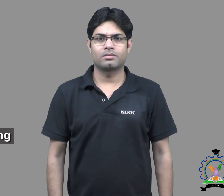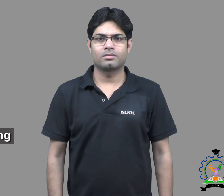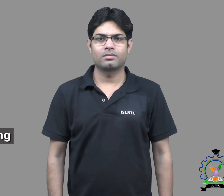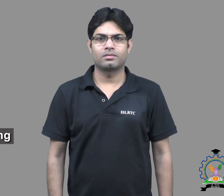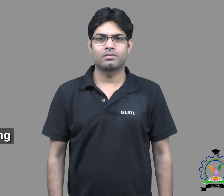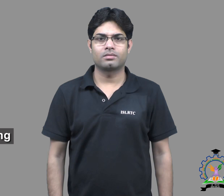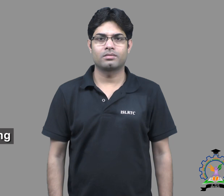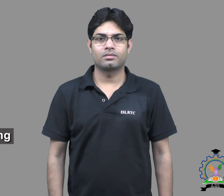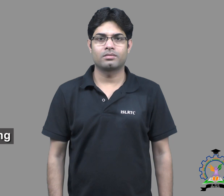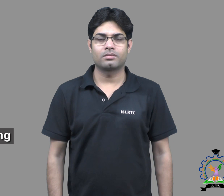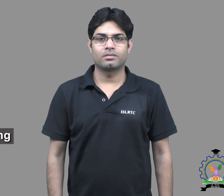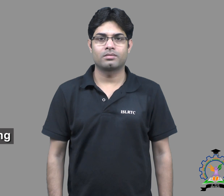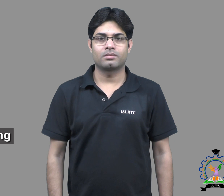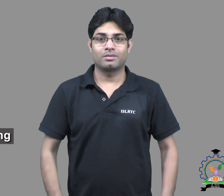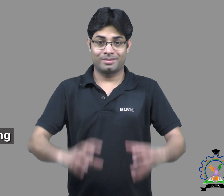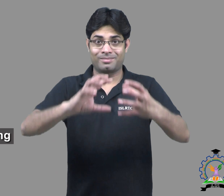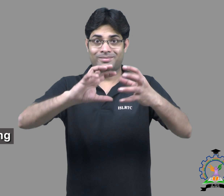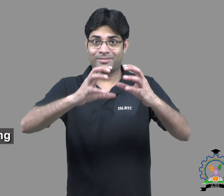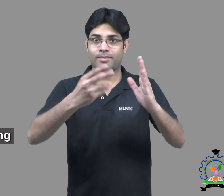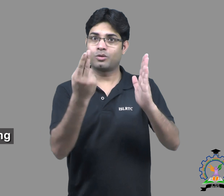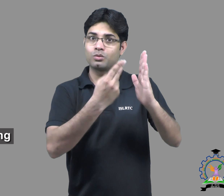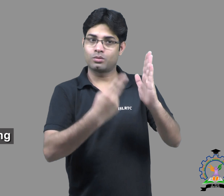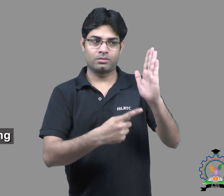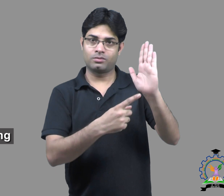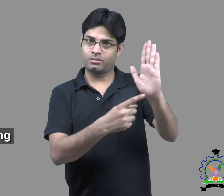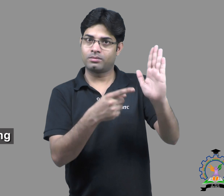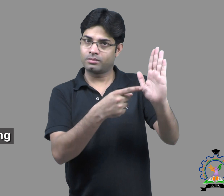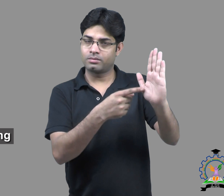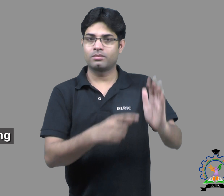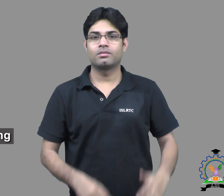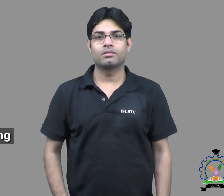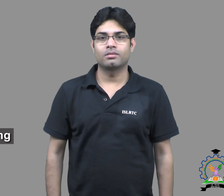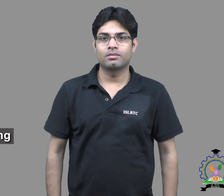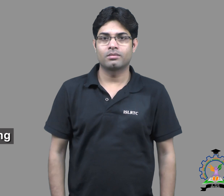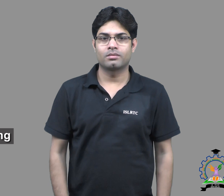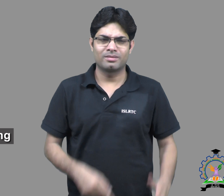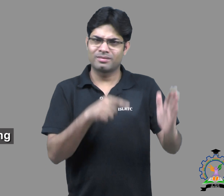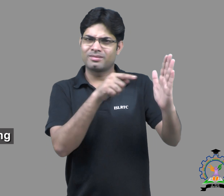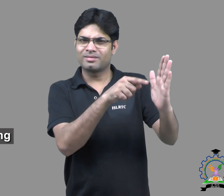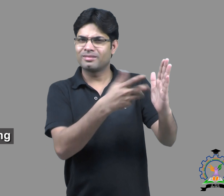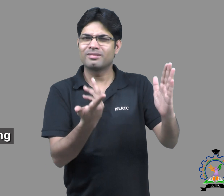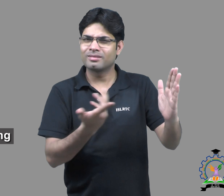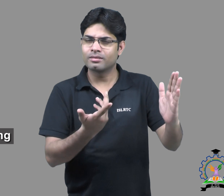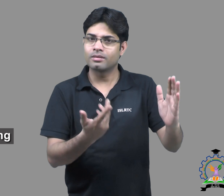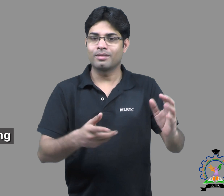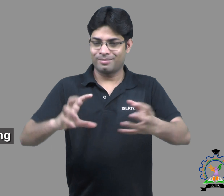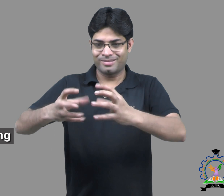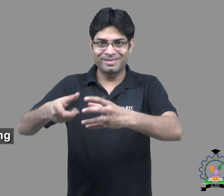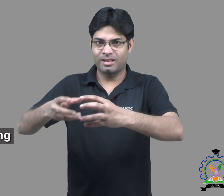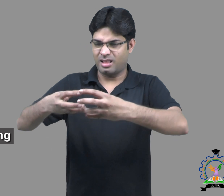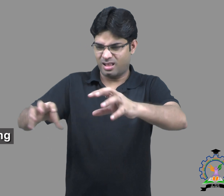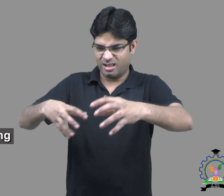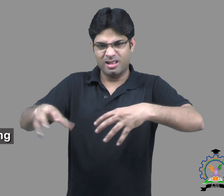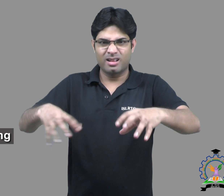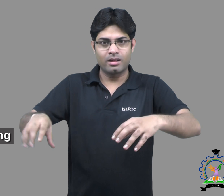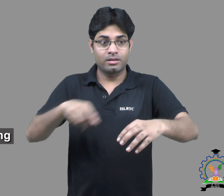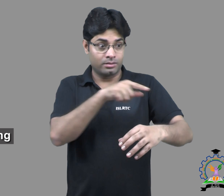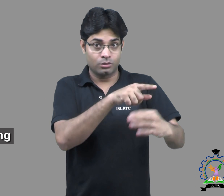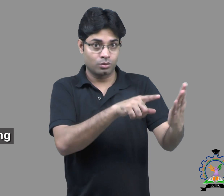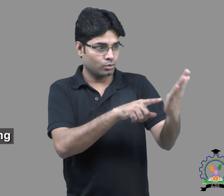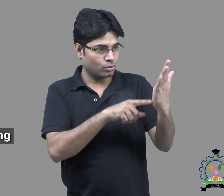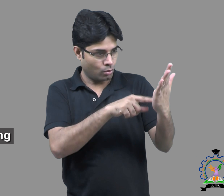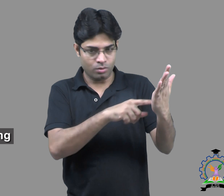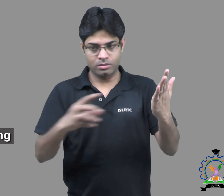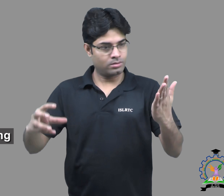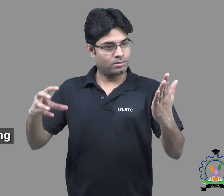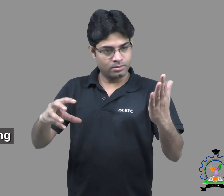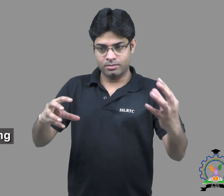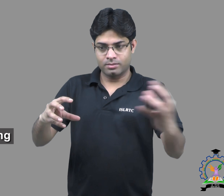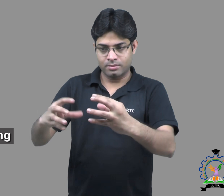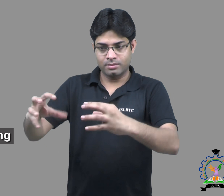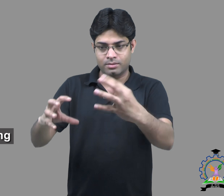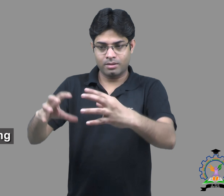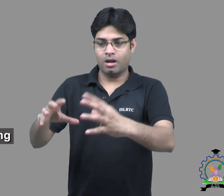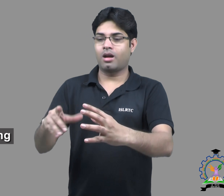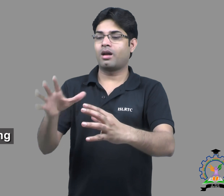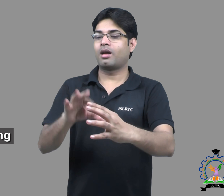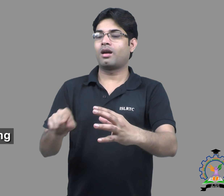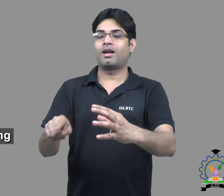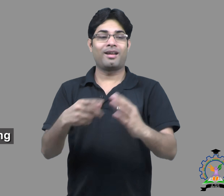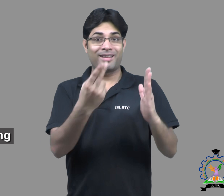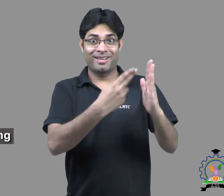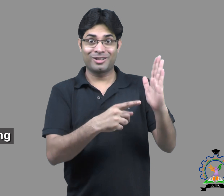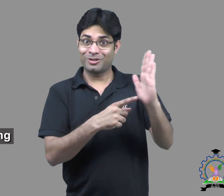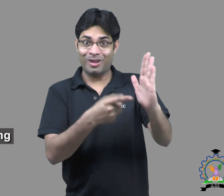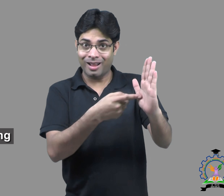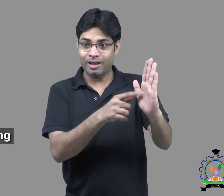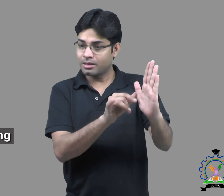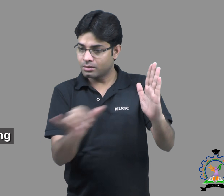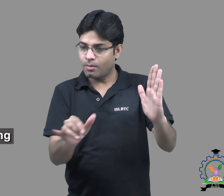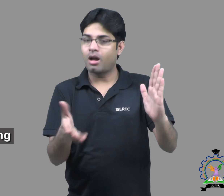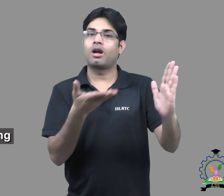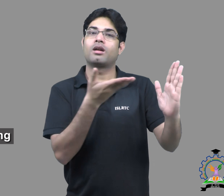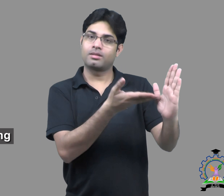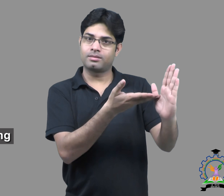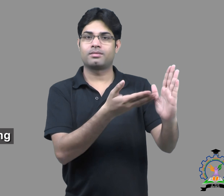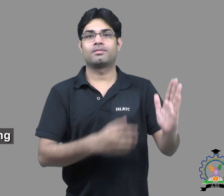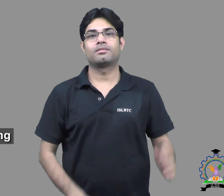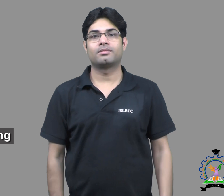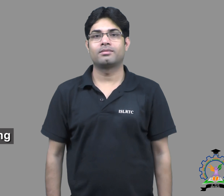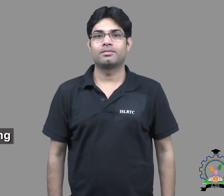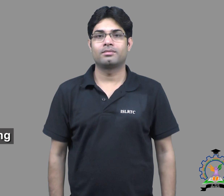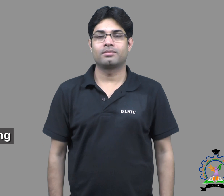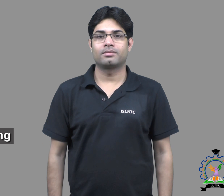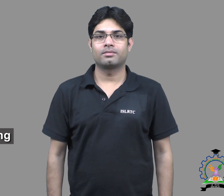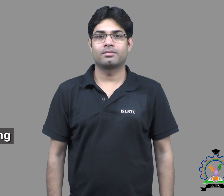Assembly Drawing